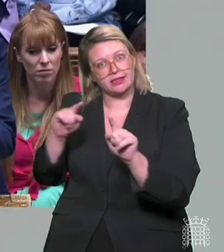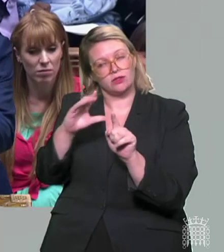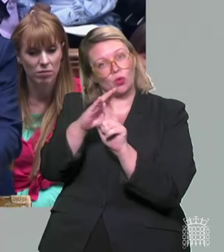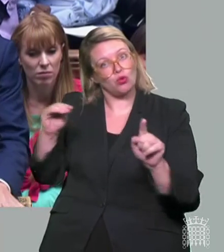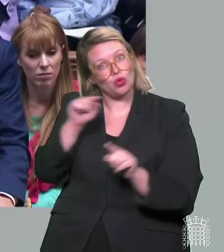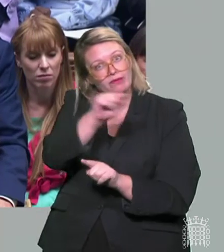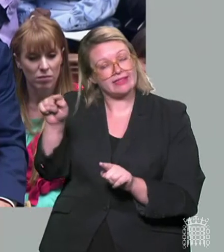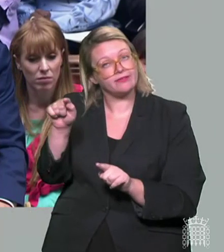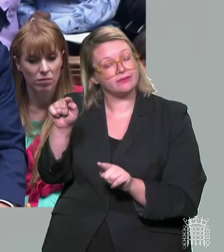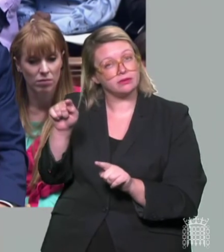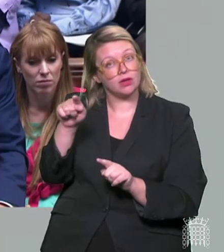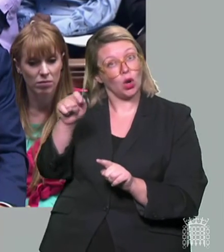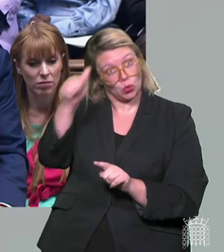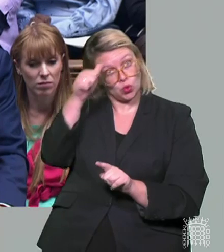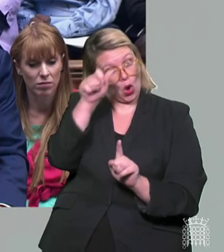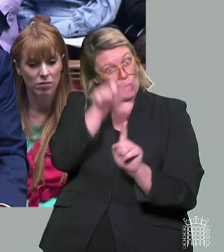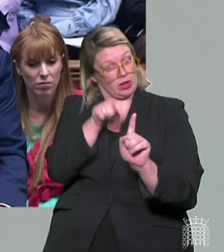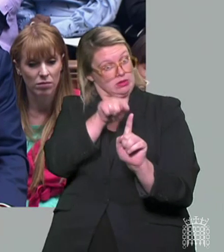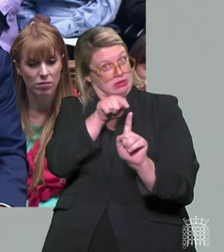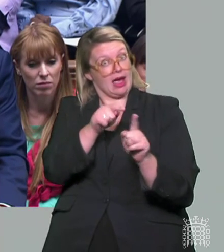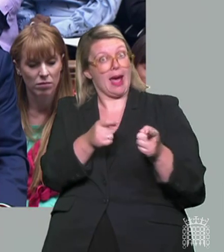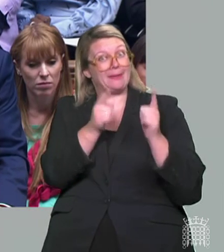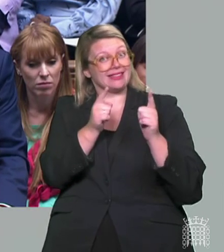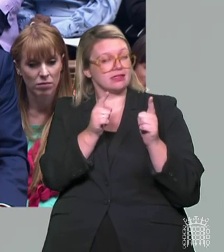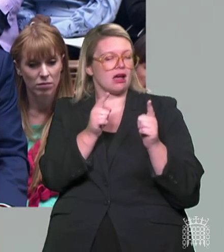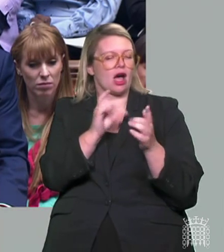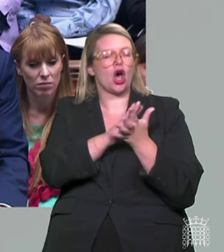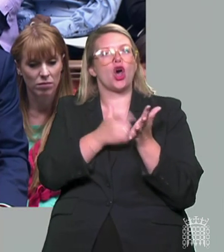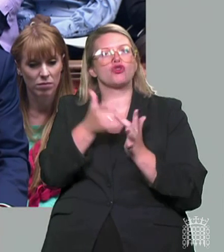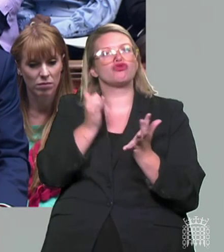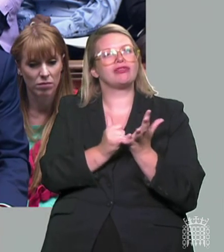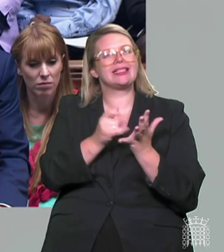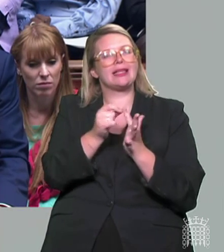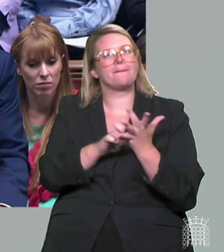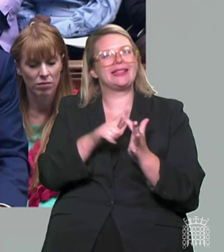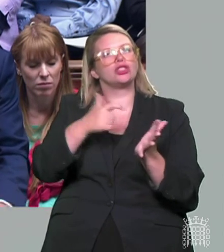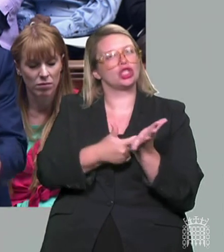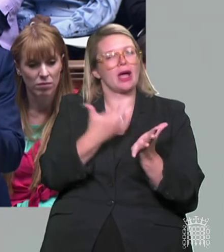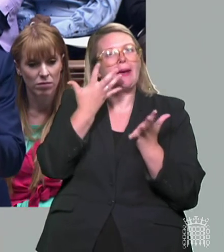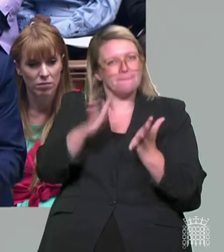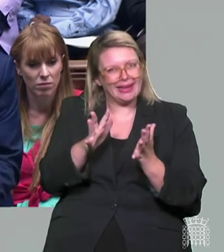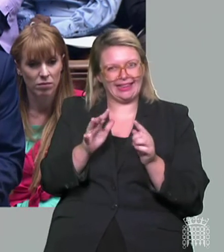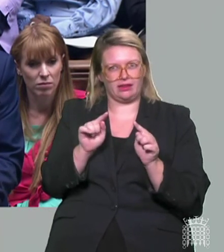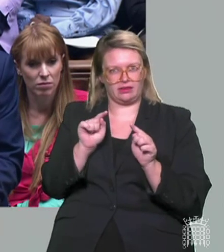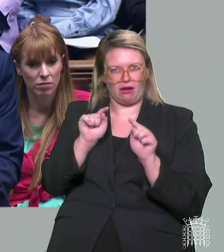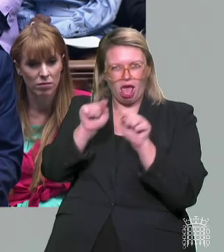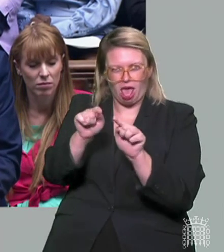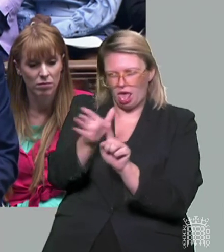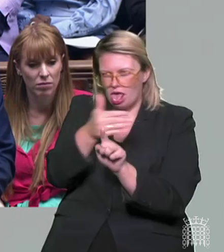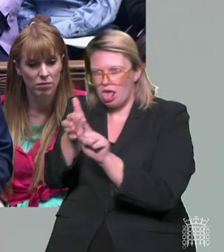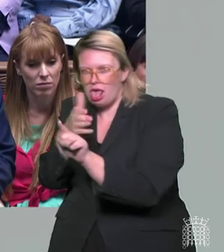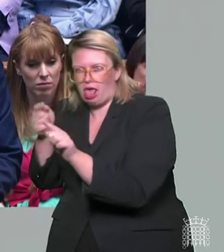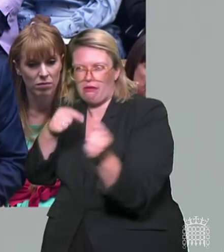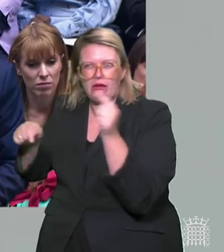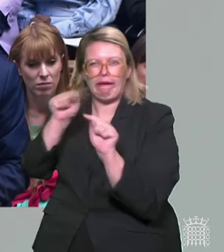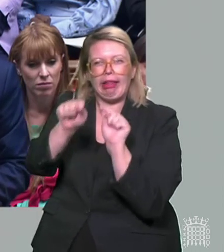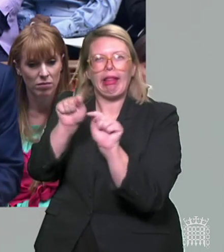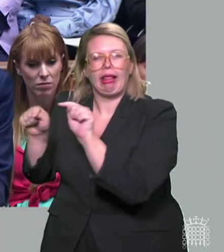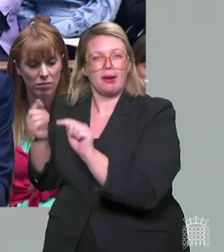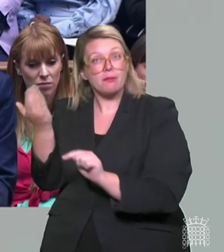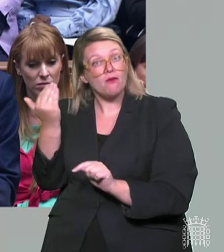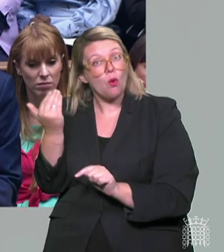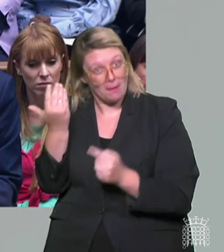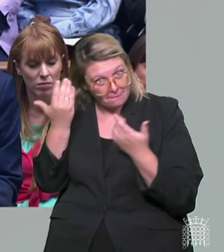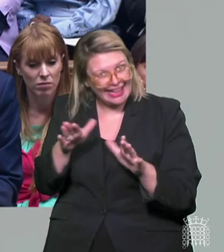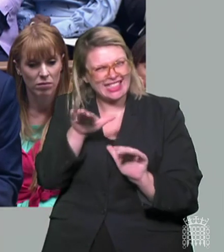The Prime Minister knew that the accused Minister had previously committed predatory behaviour, but he promoted him to a position of power anyway.